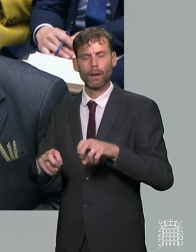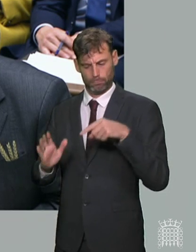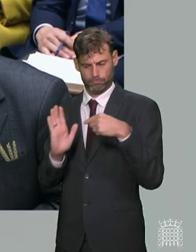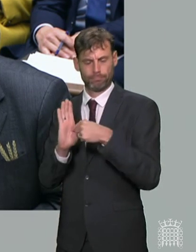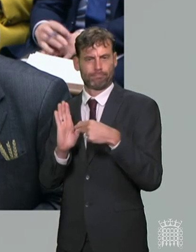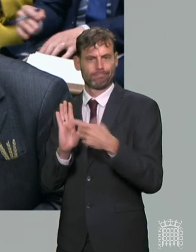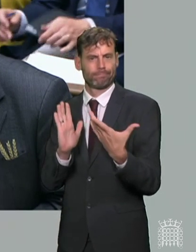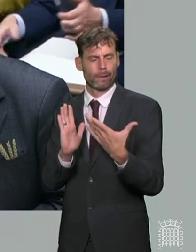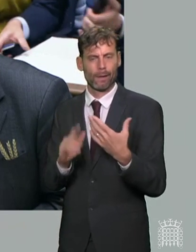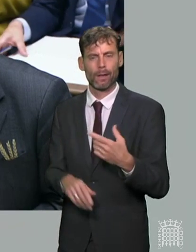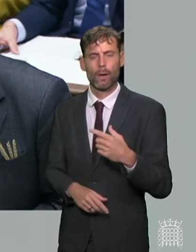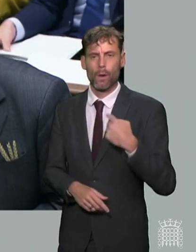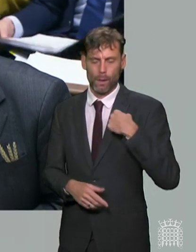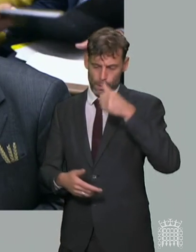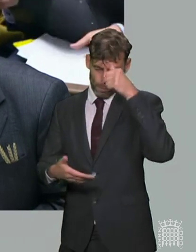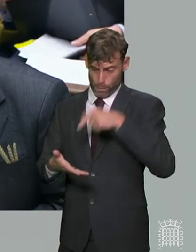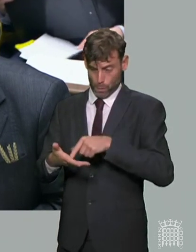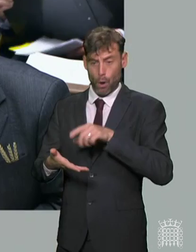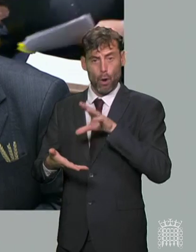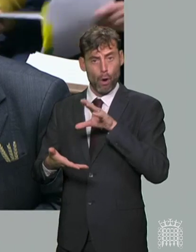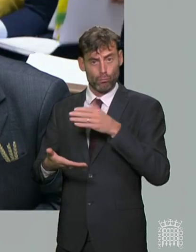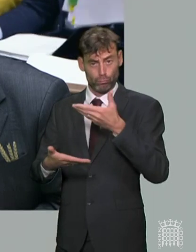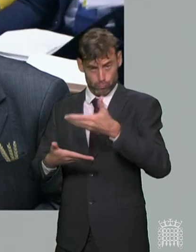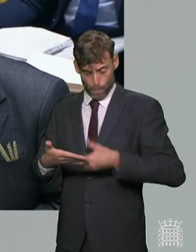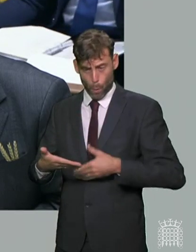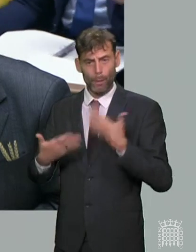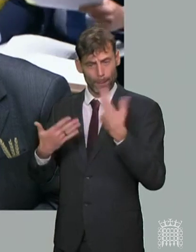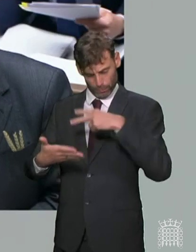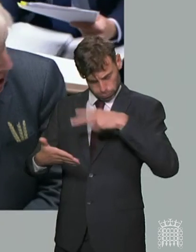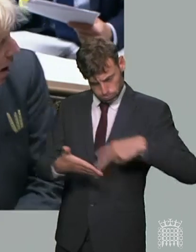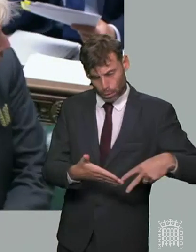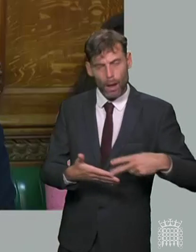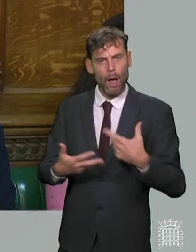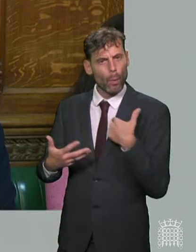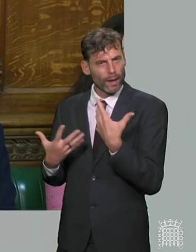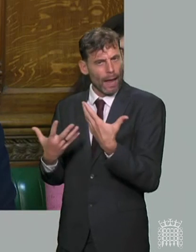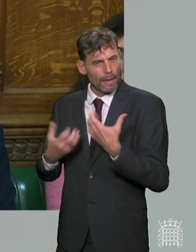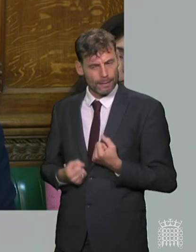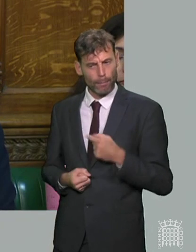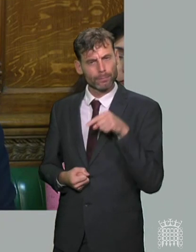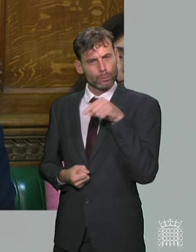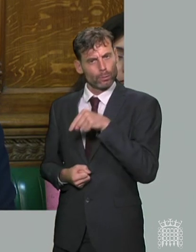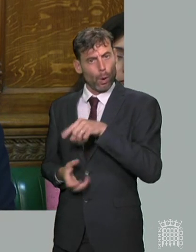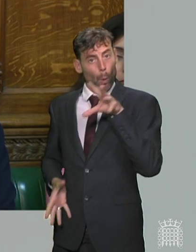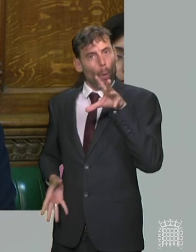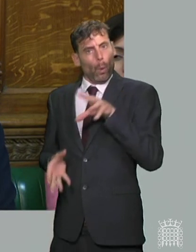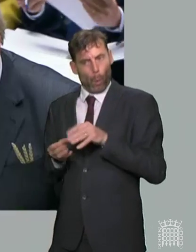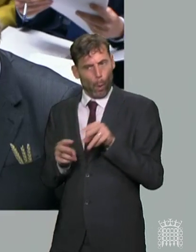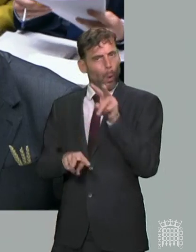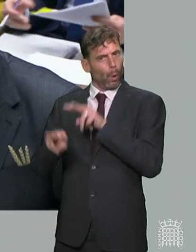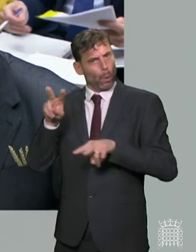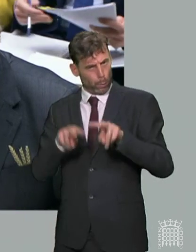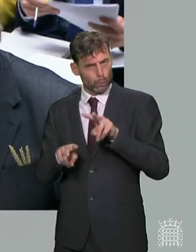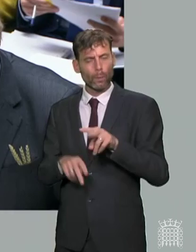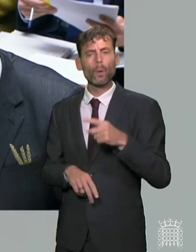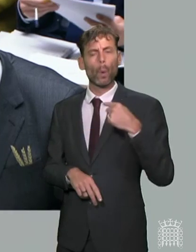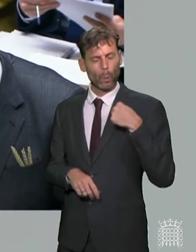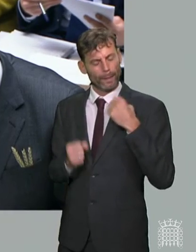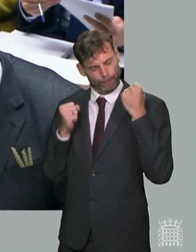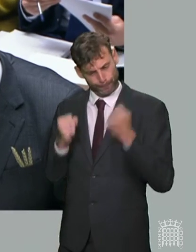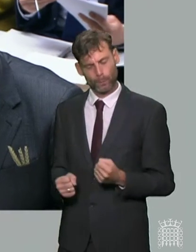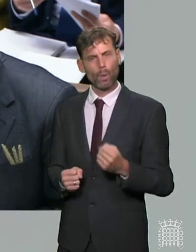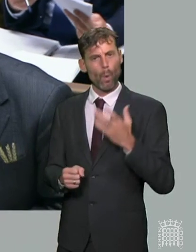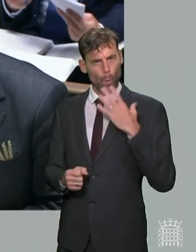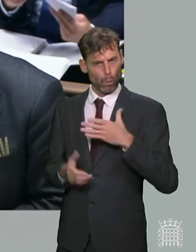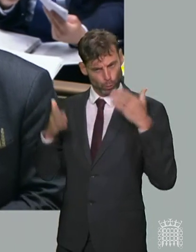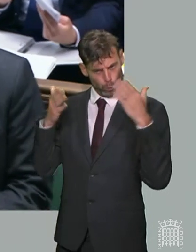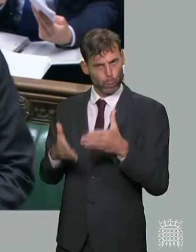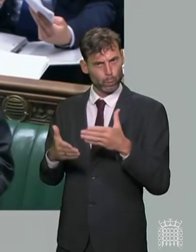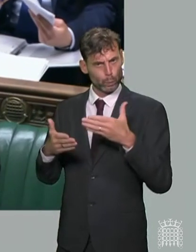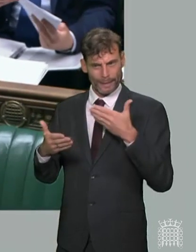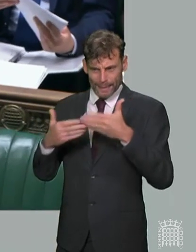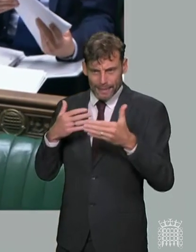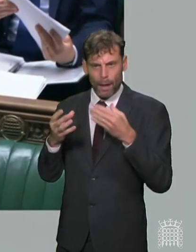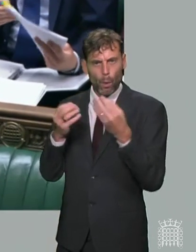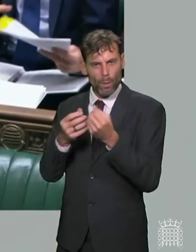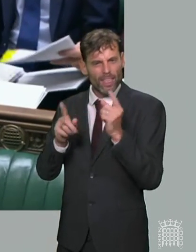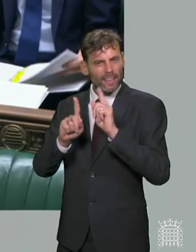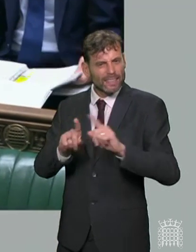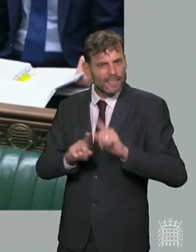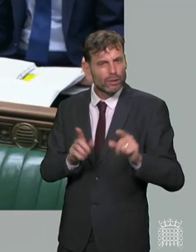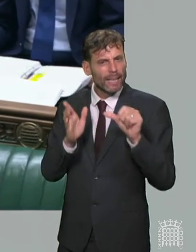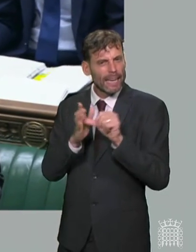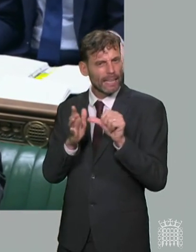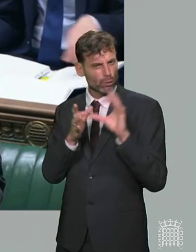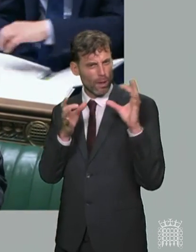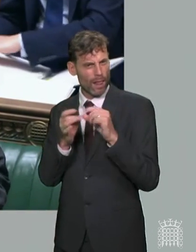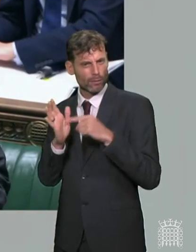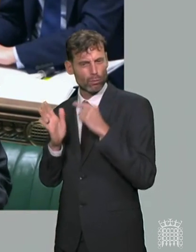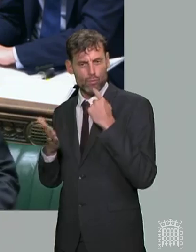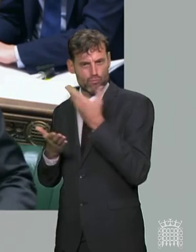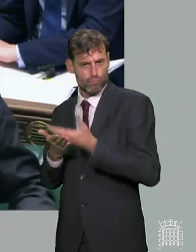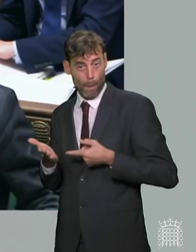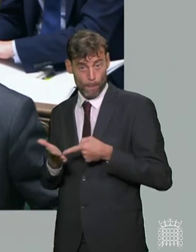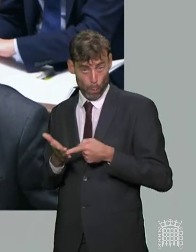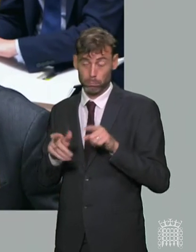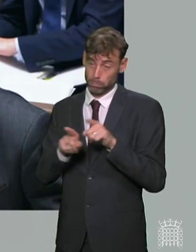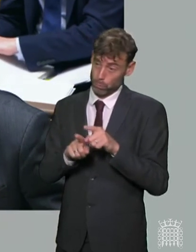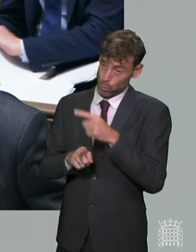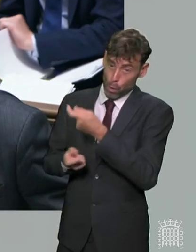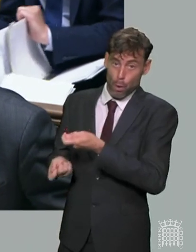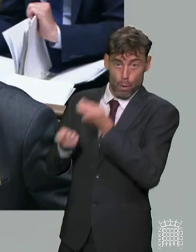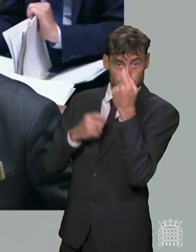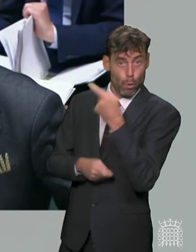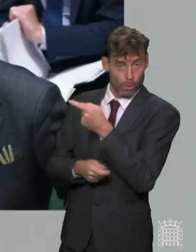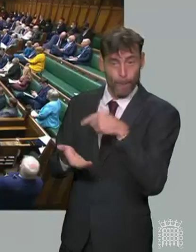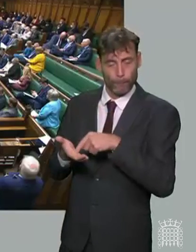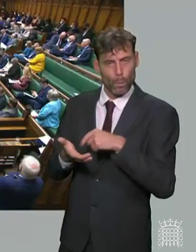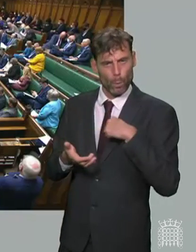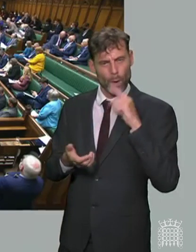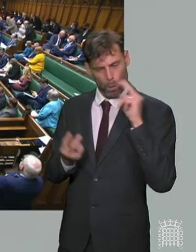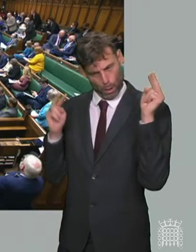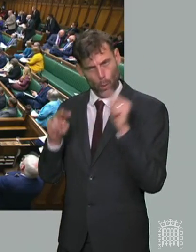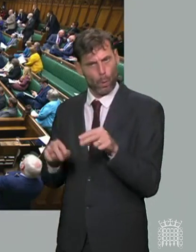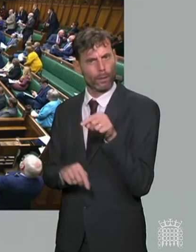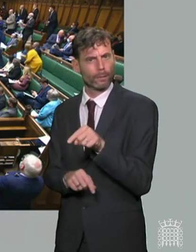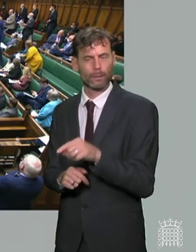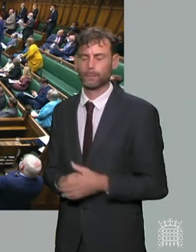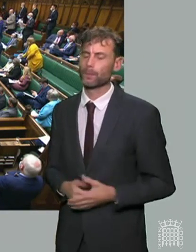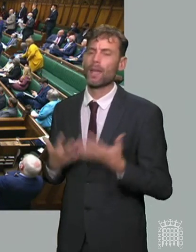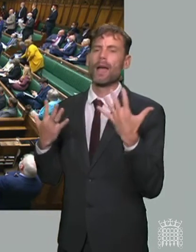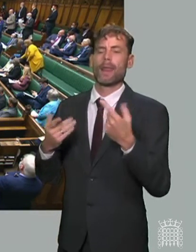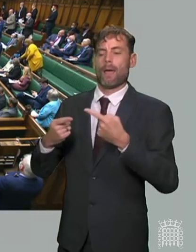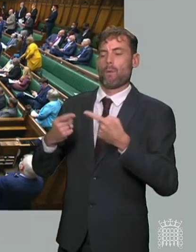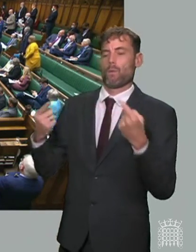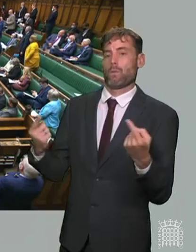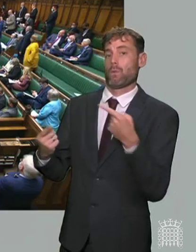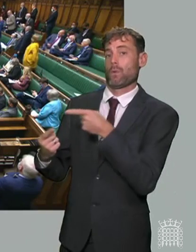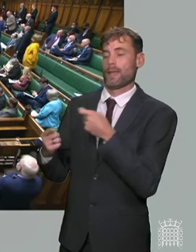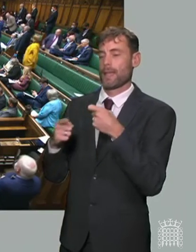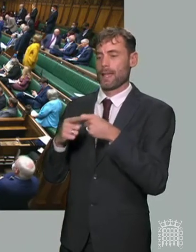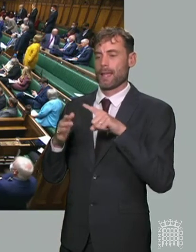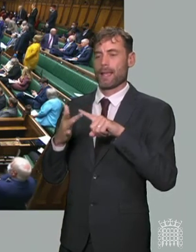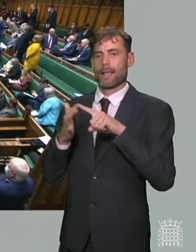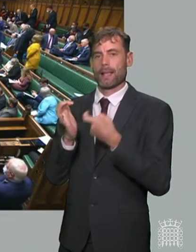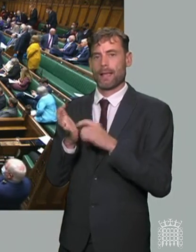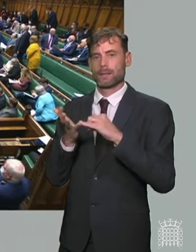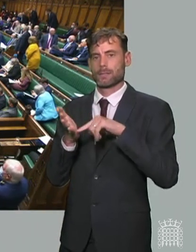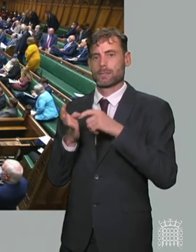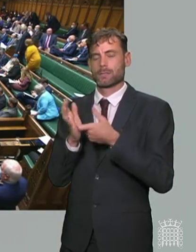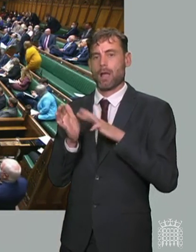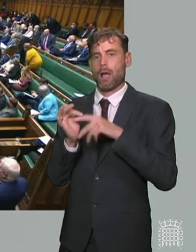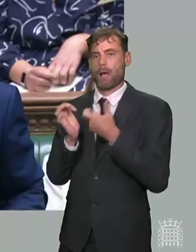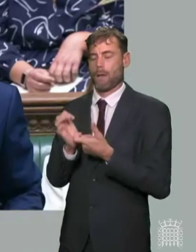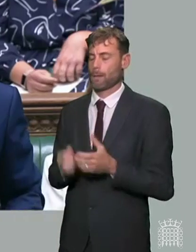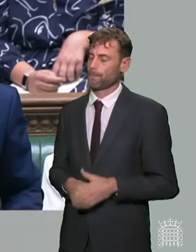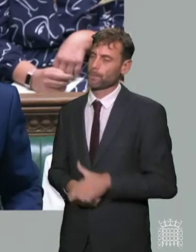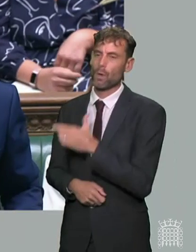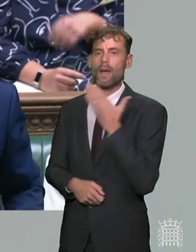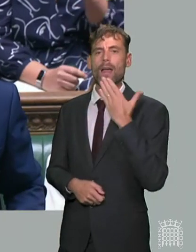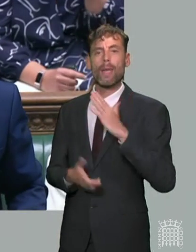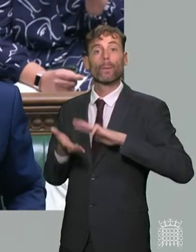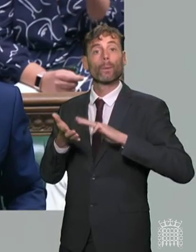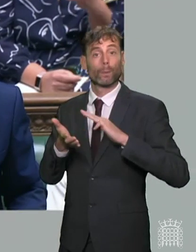We have given the report full consideration, accept its overarching conclusions and are committed to making rapid progress in addressing all the areas that it mentions, including the one that my right honourable Friend covered today.